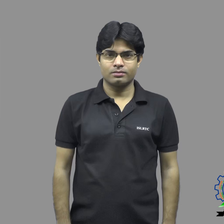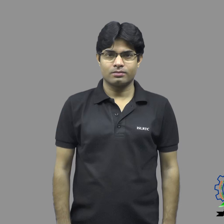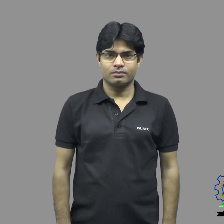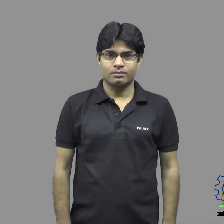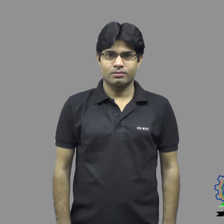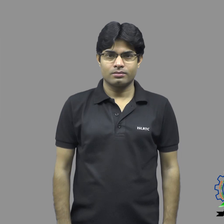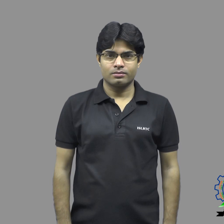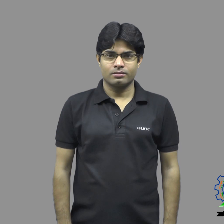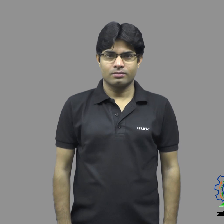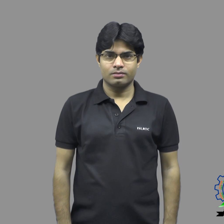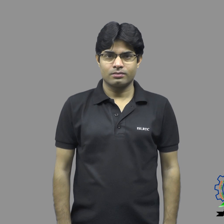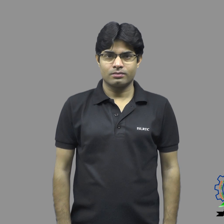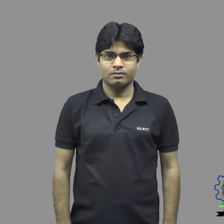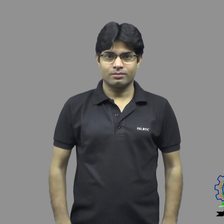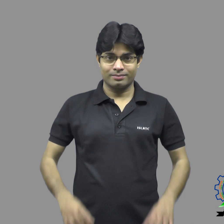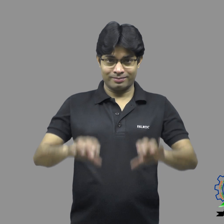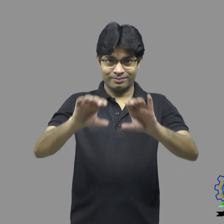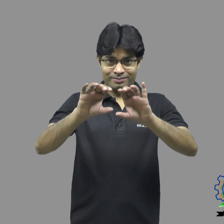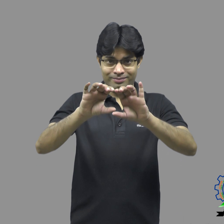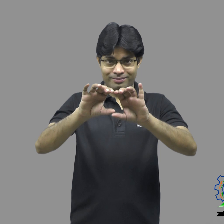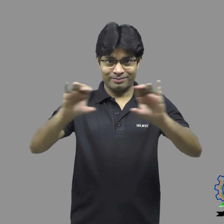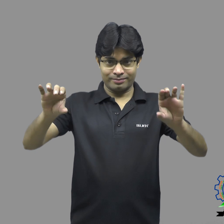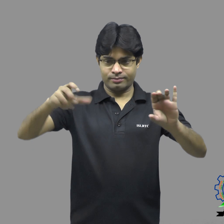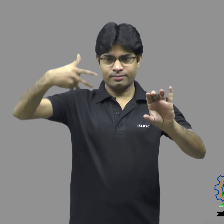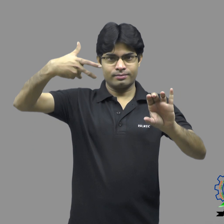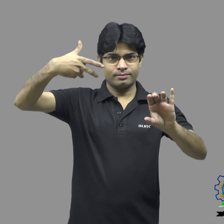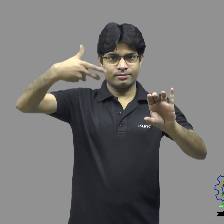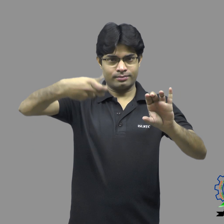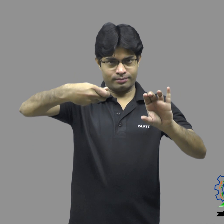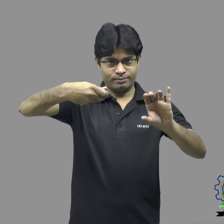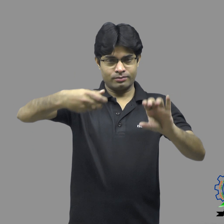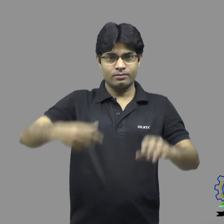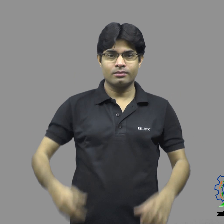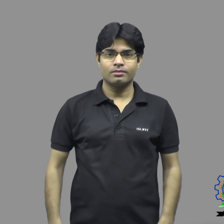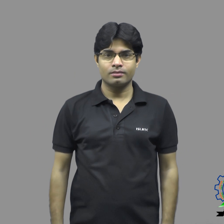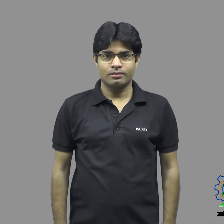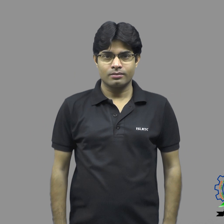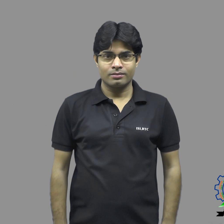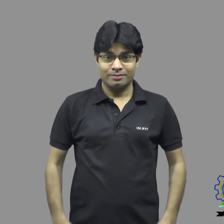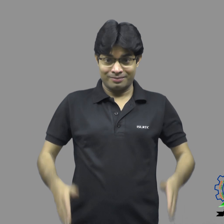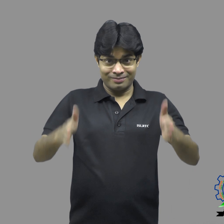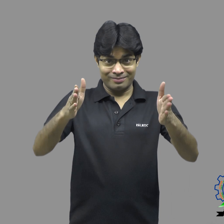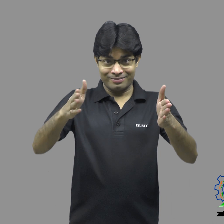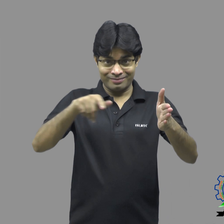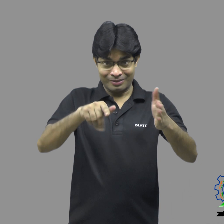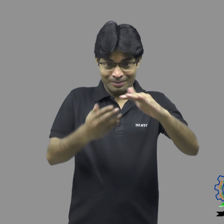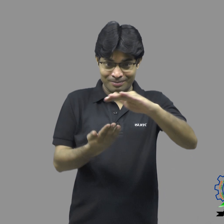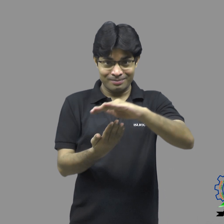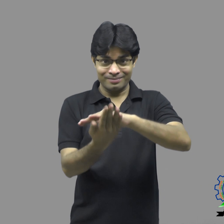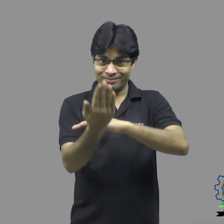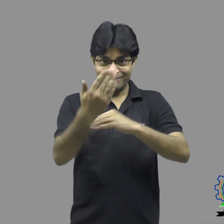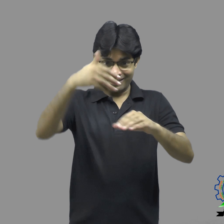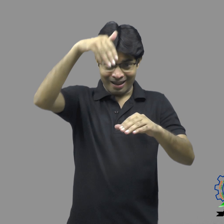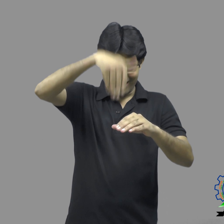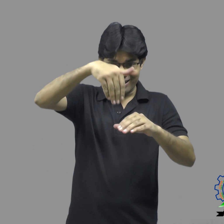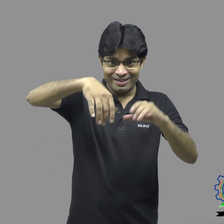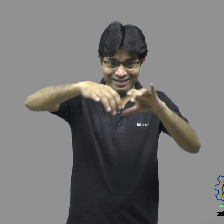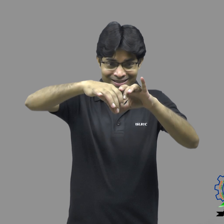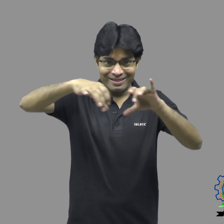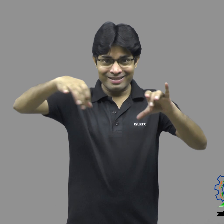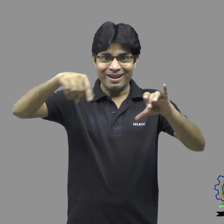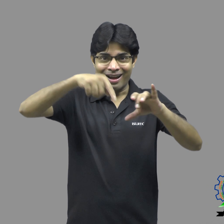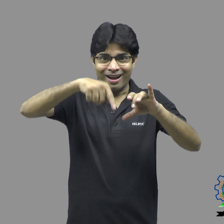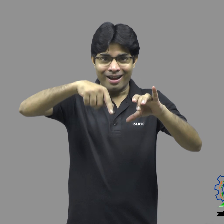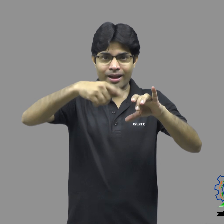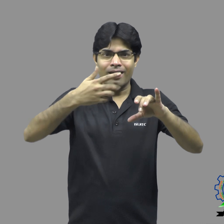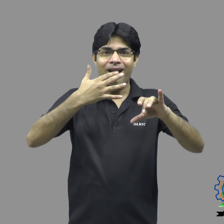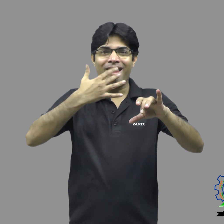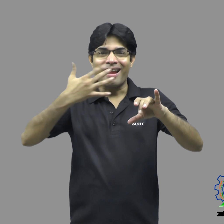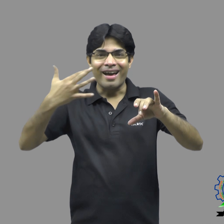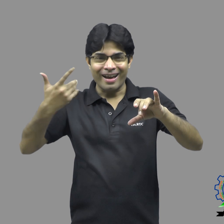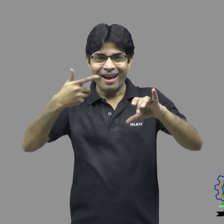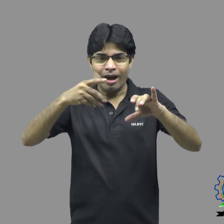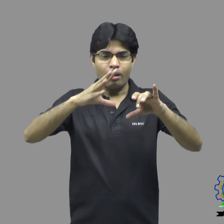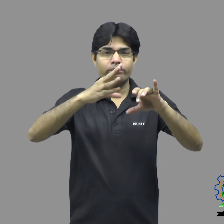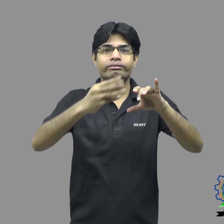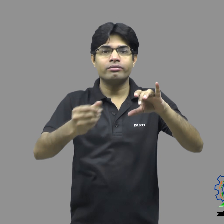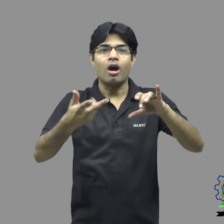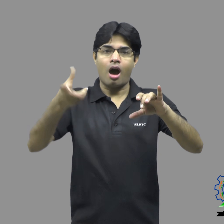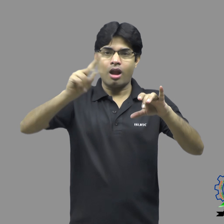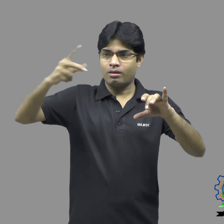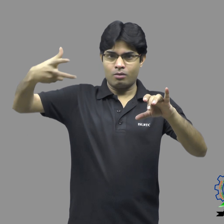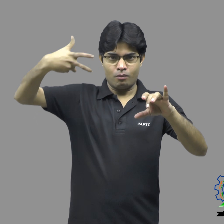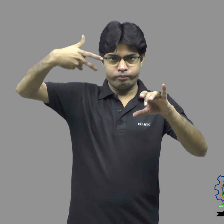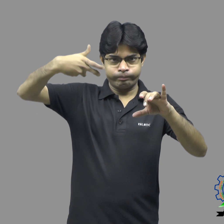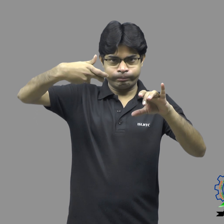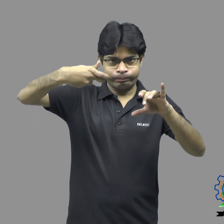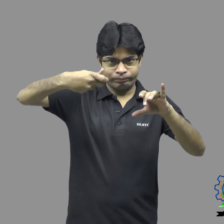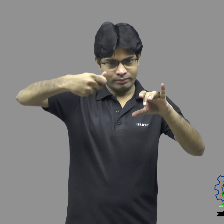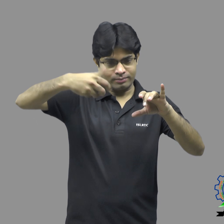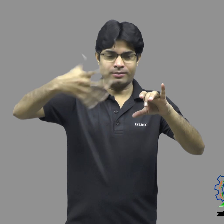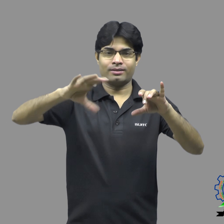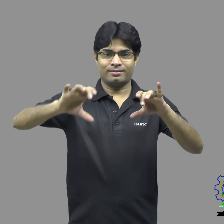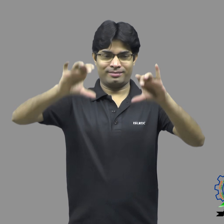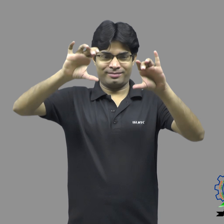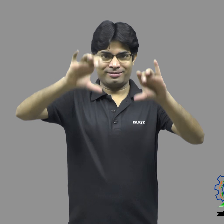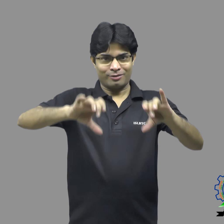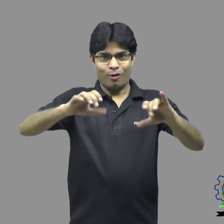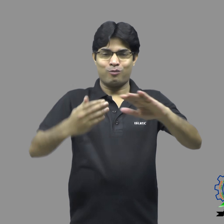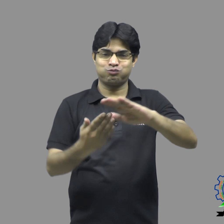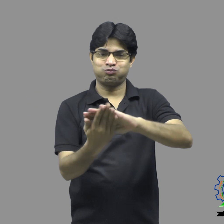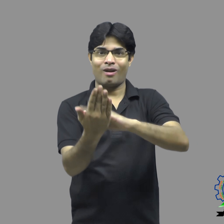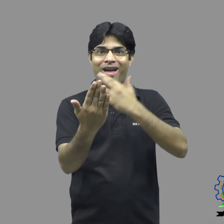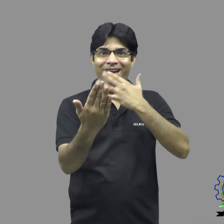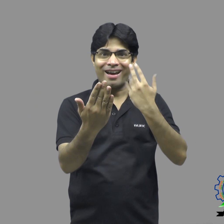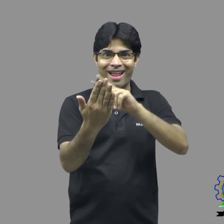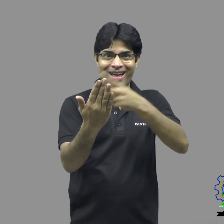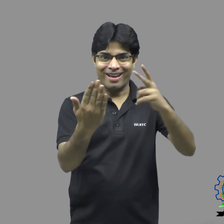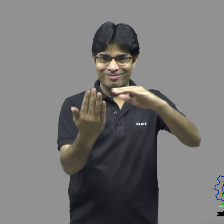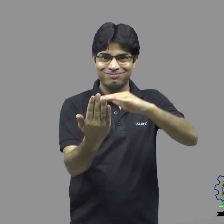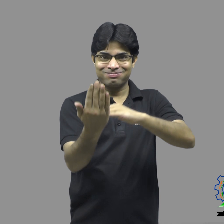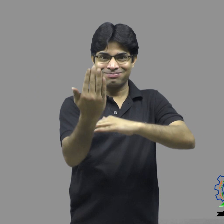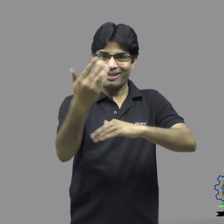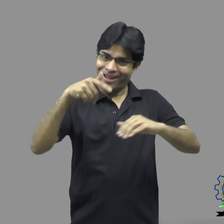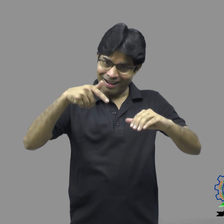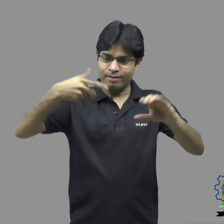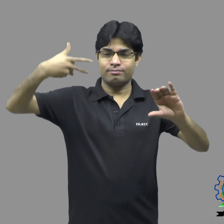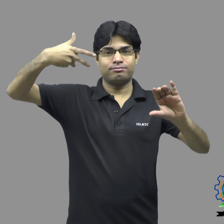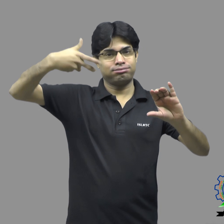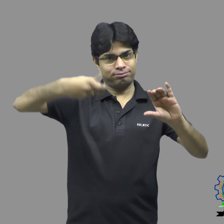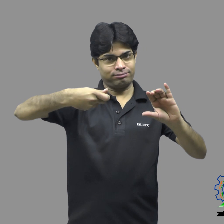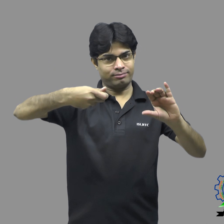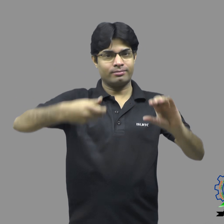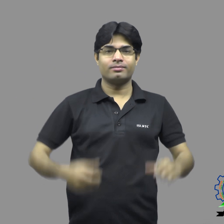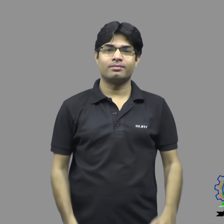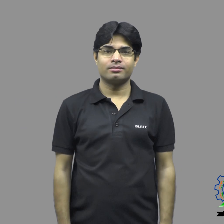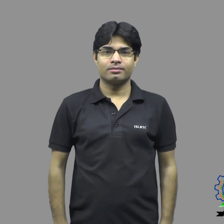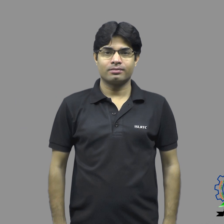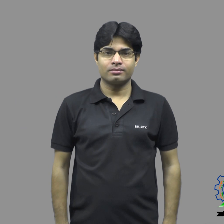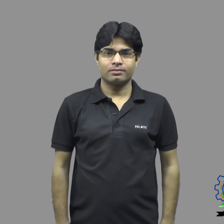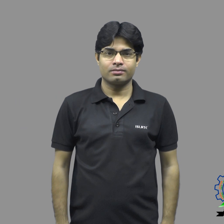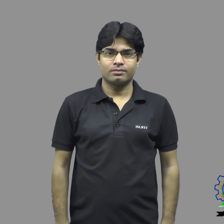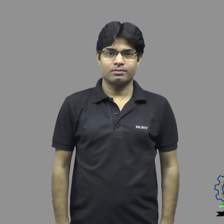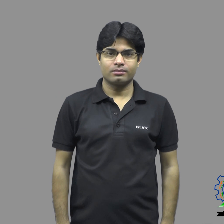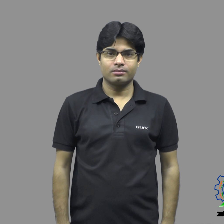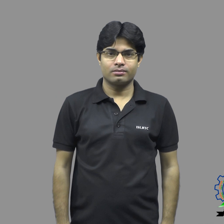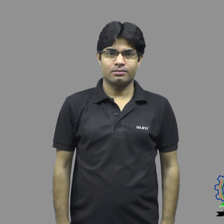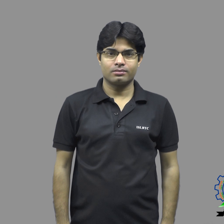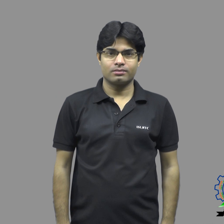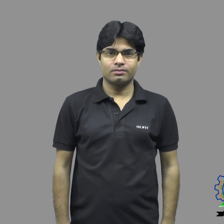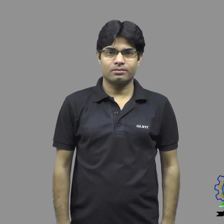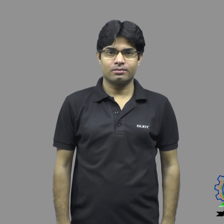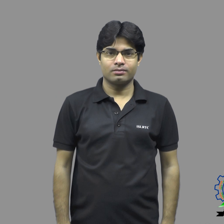Inkjet Printer